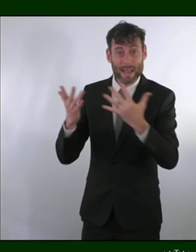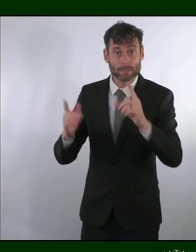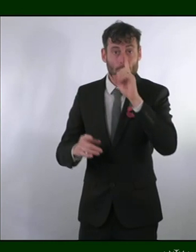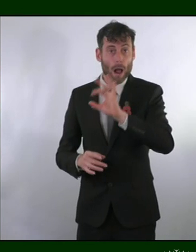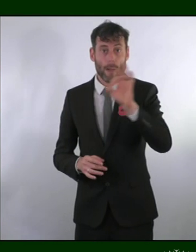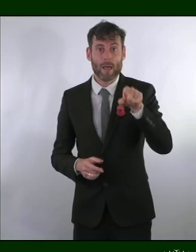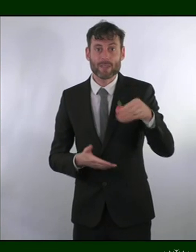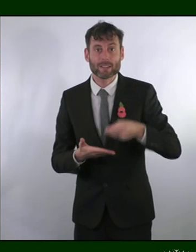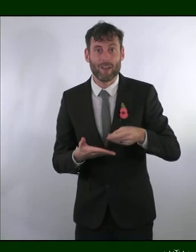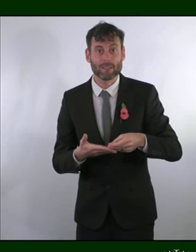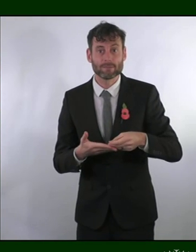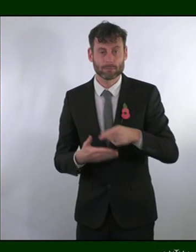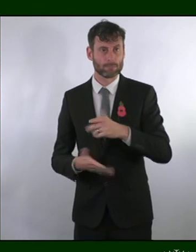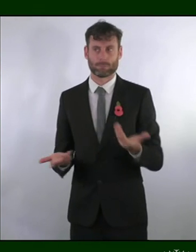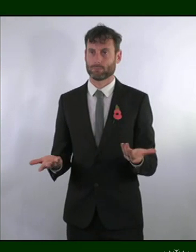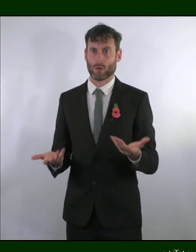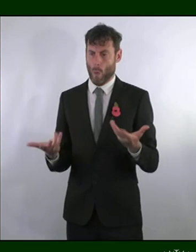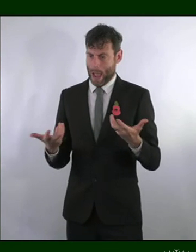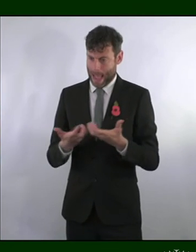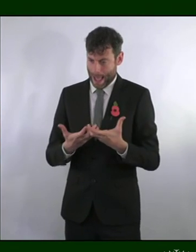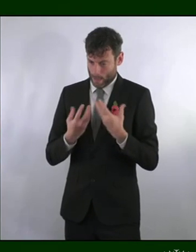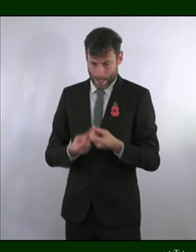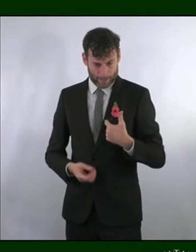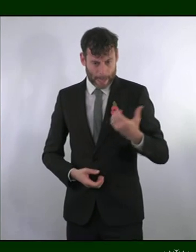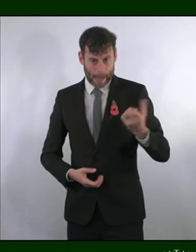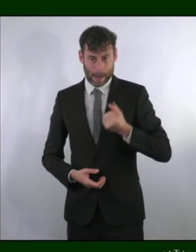They have been left out for seven months.